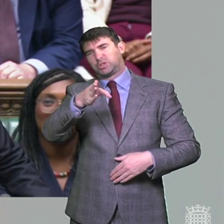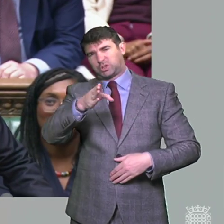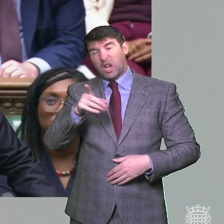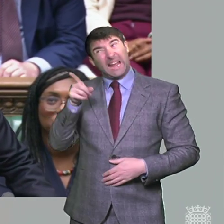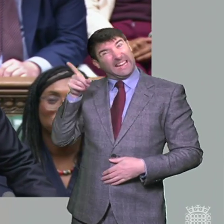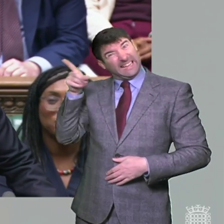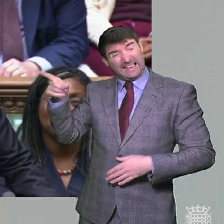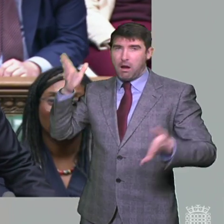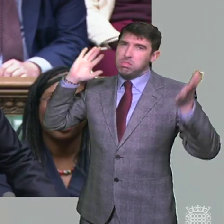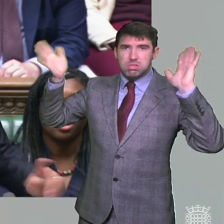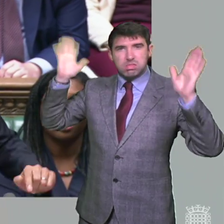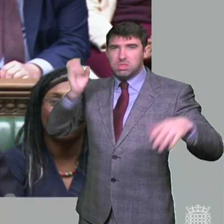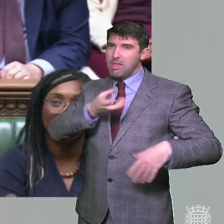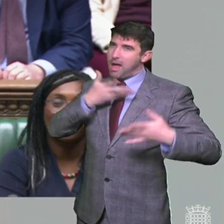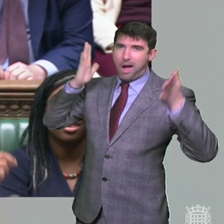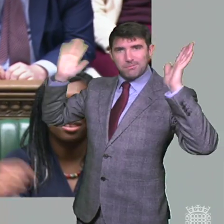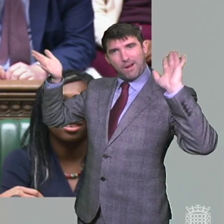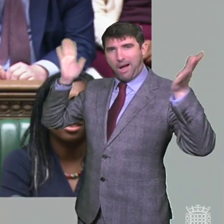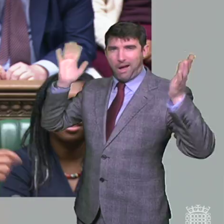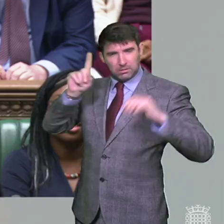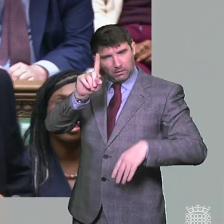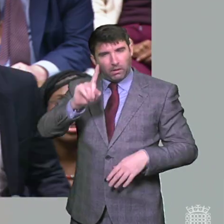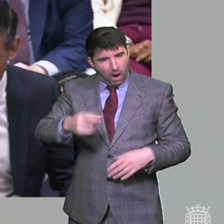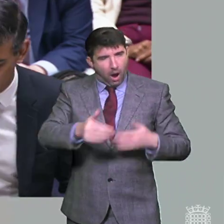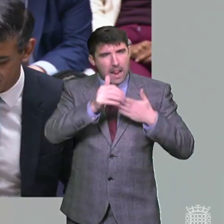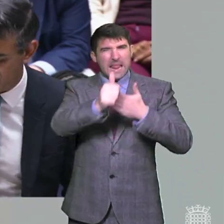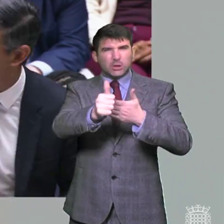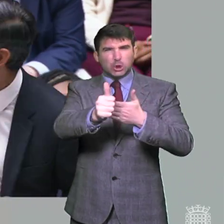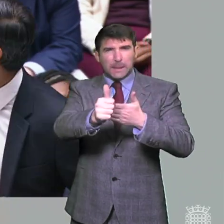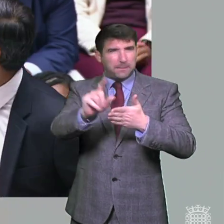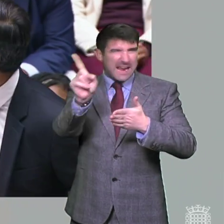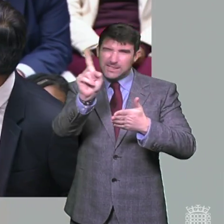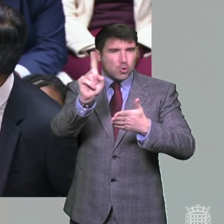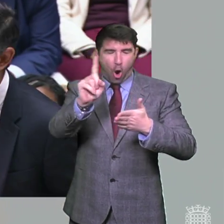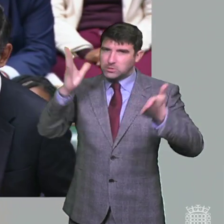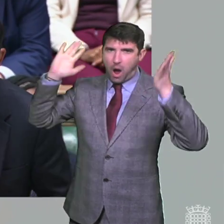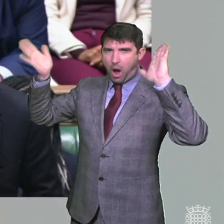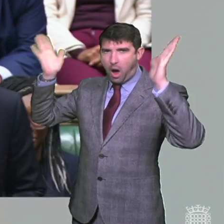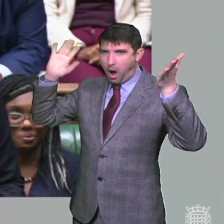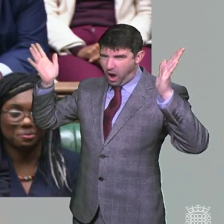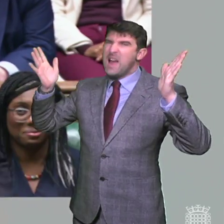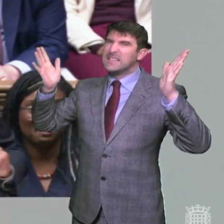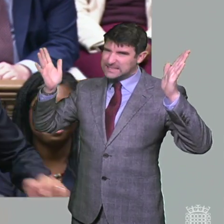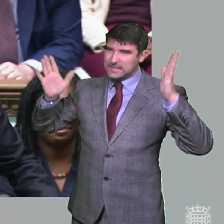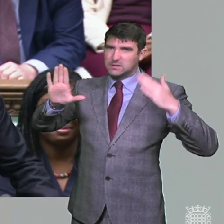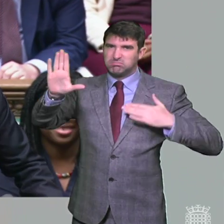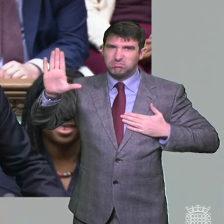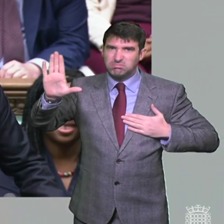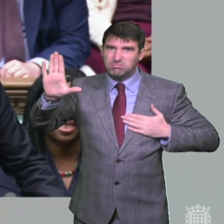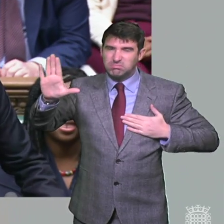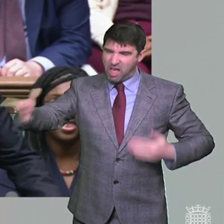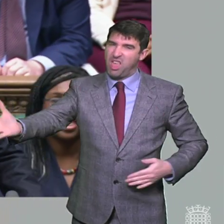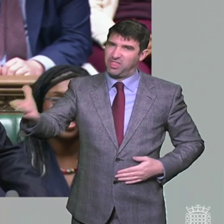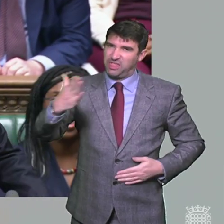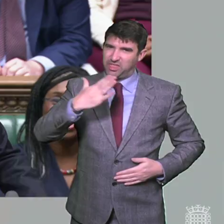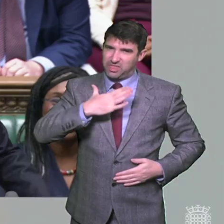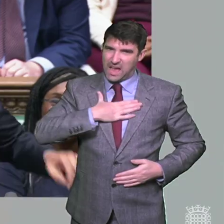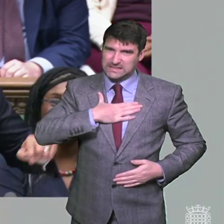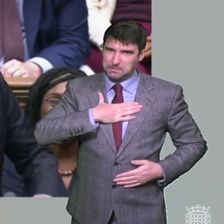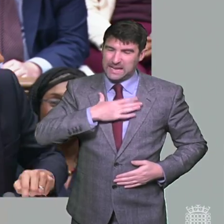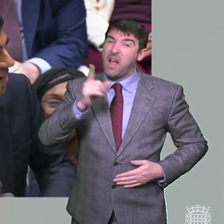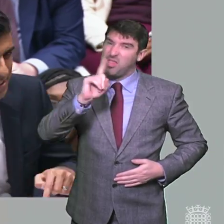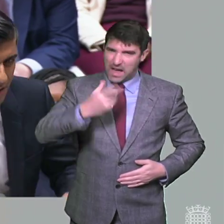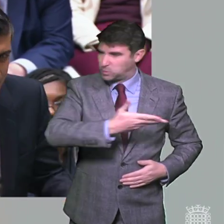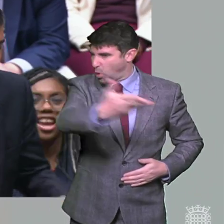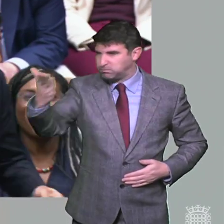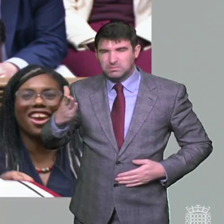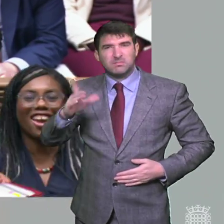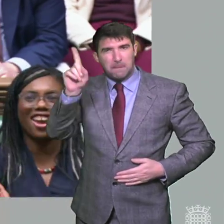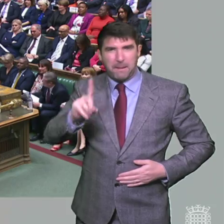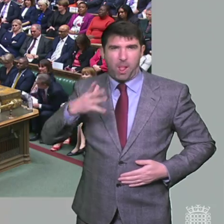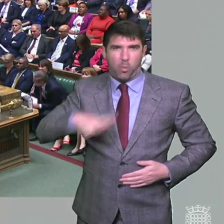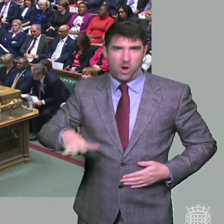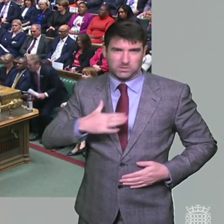Leadership is not selling fairy tales. It is confronting challenges, and that is the leadership the British people will get from this Government.